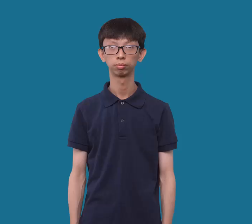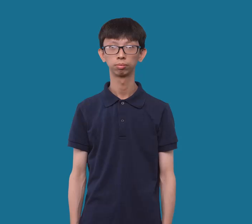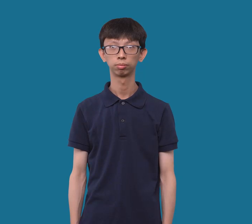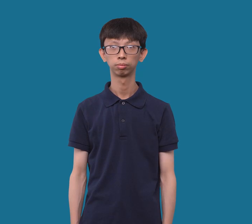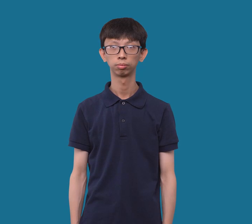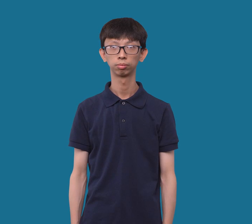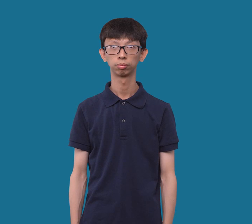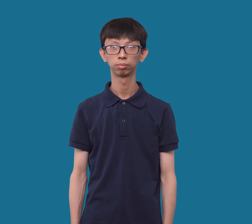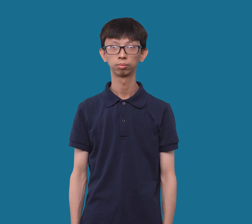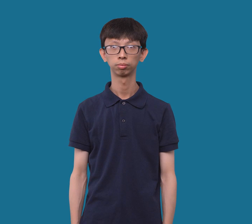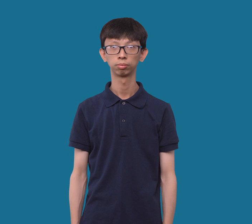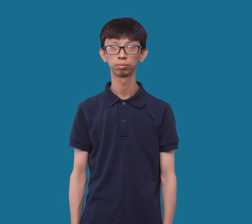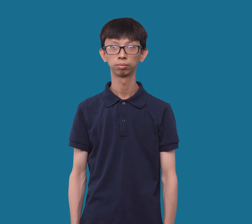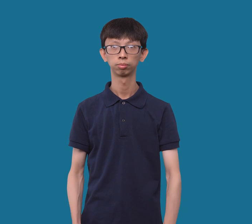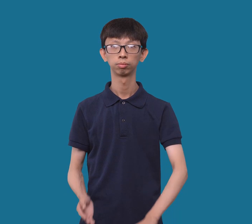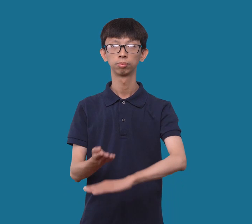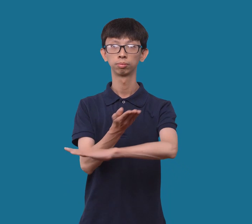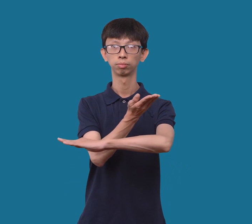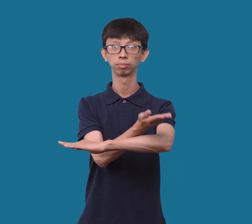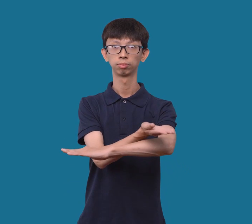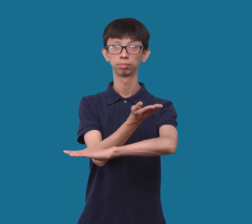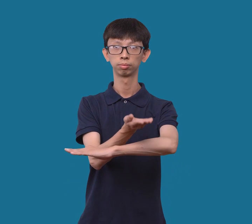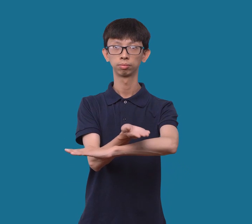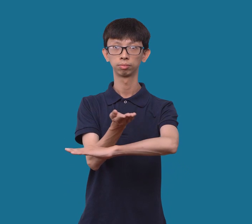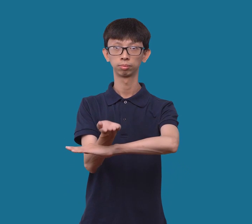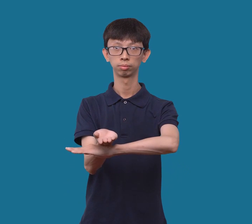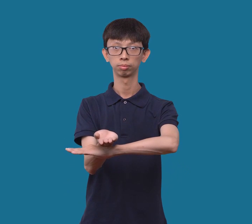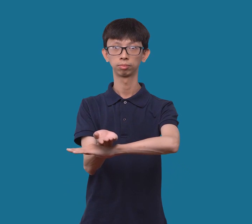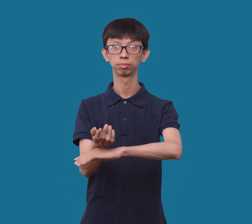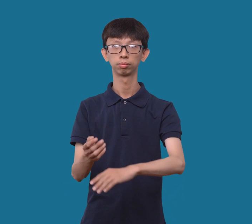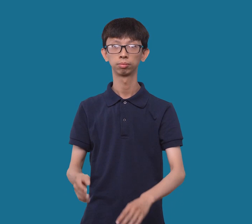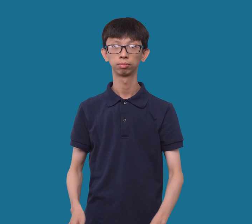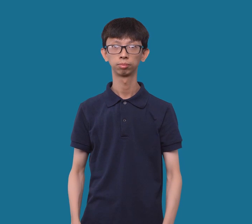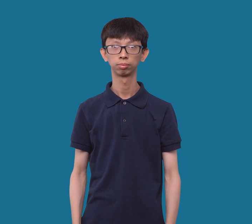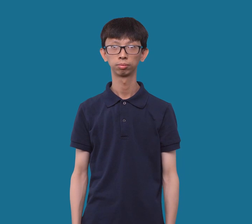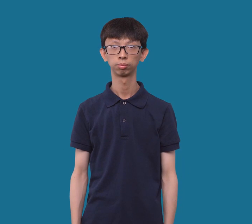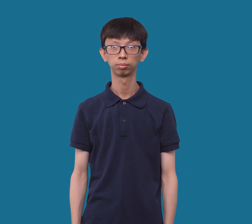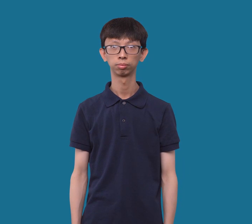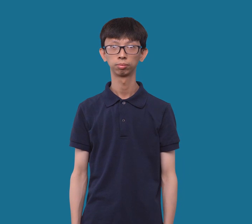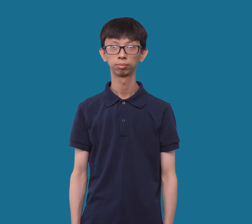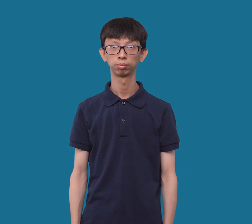bến tàu